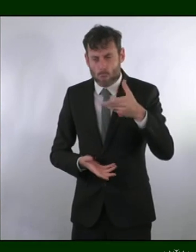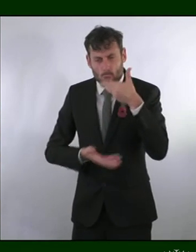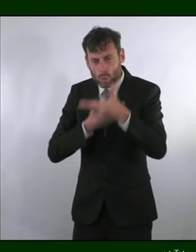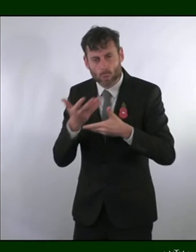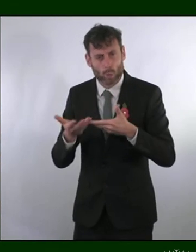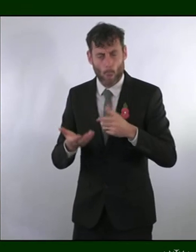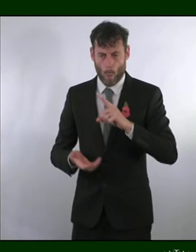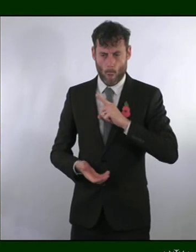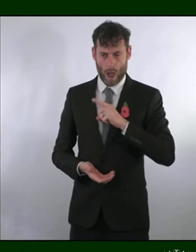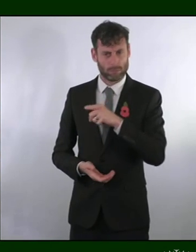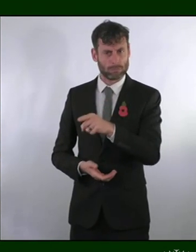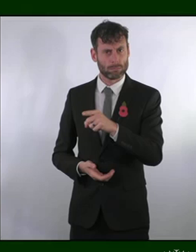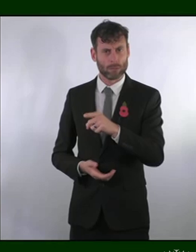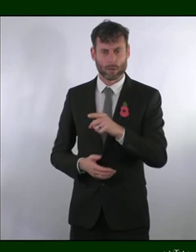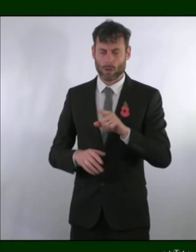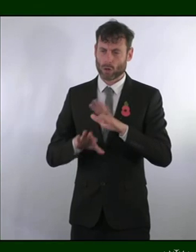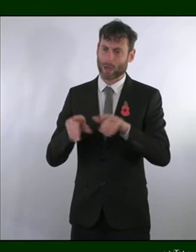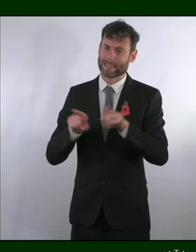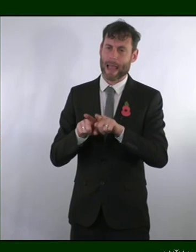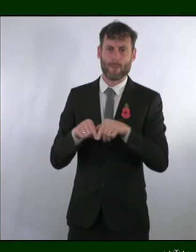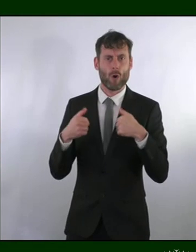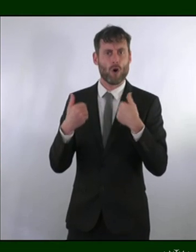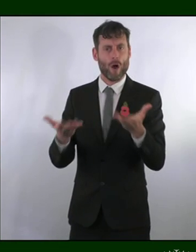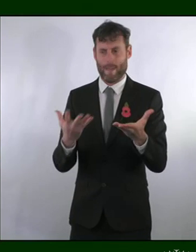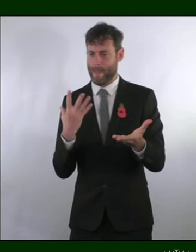What I would say to Chris—and what I say to the right hon.